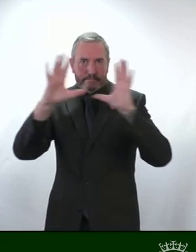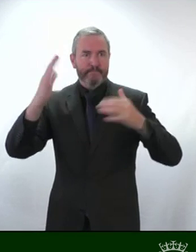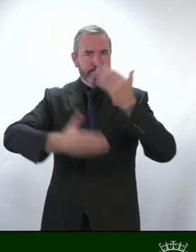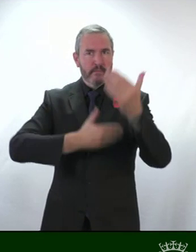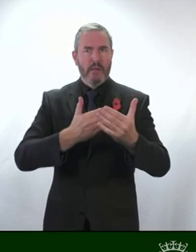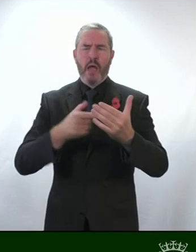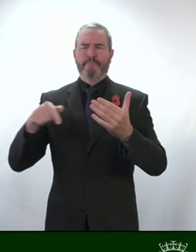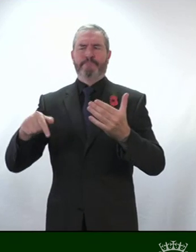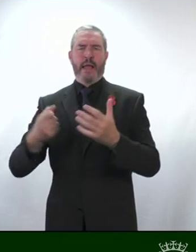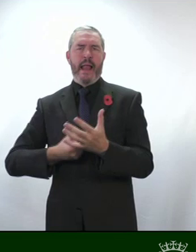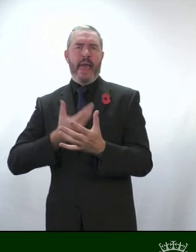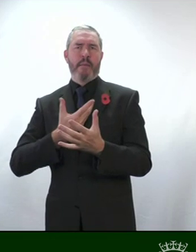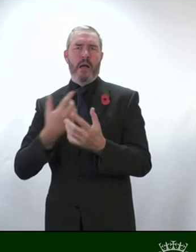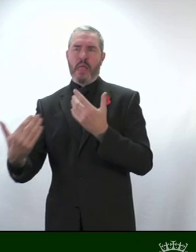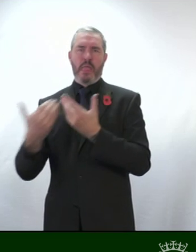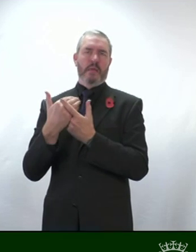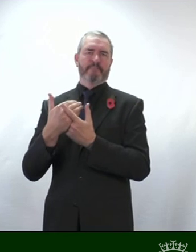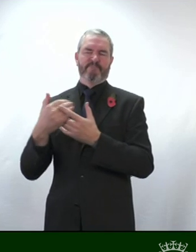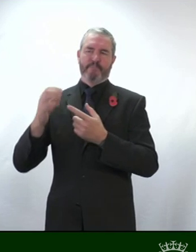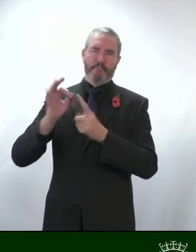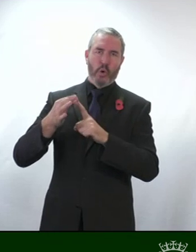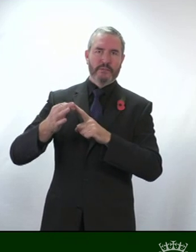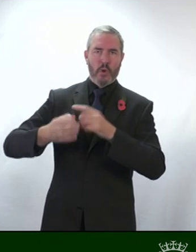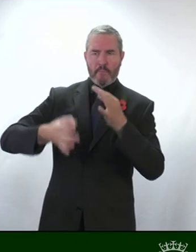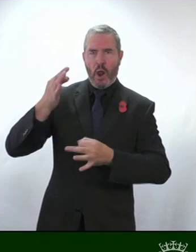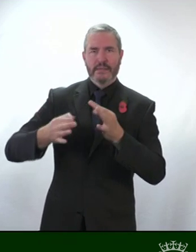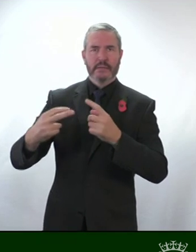Lady to obscure what we are trying to do.